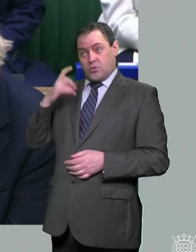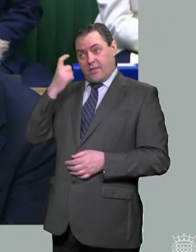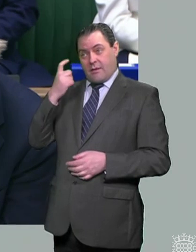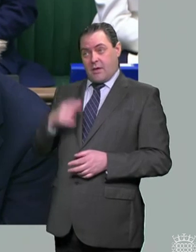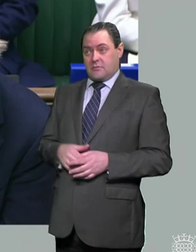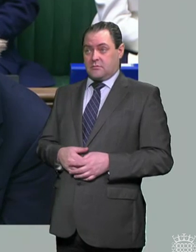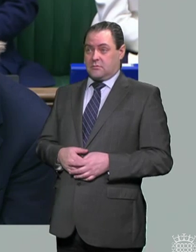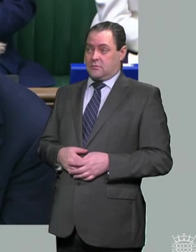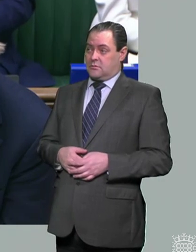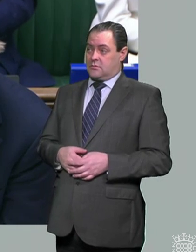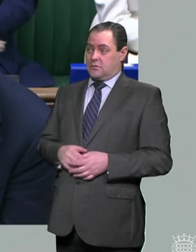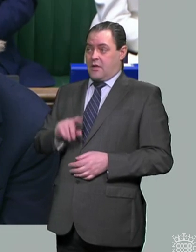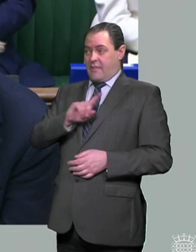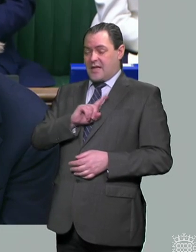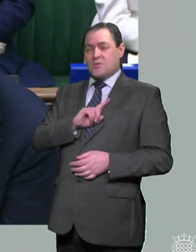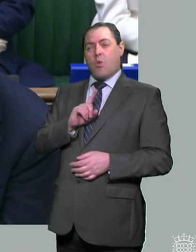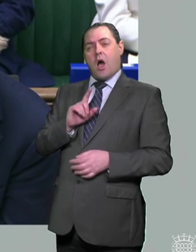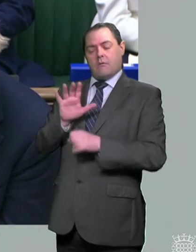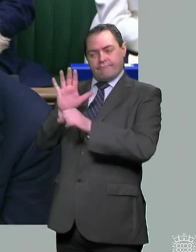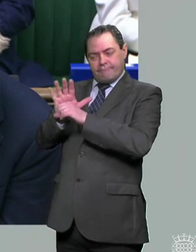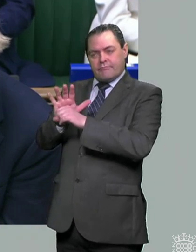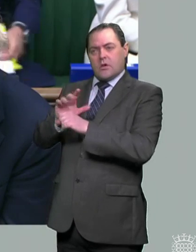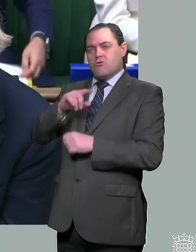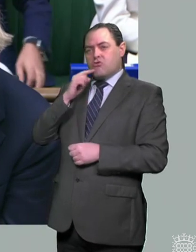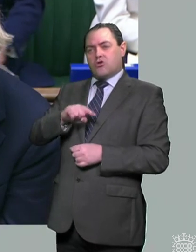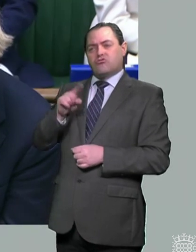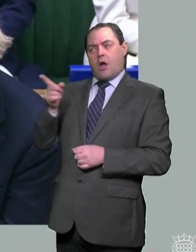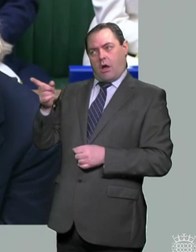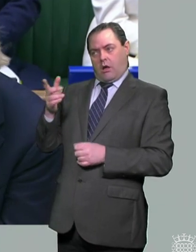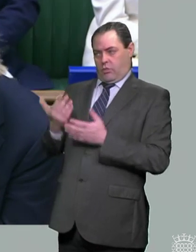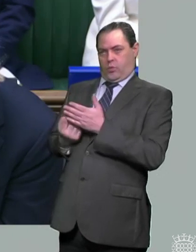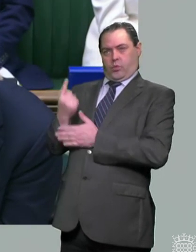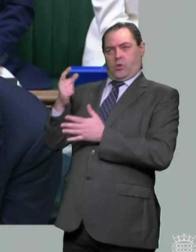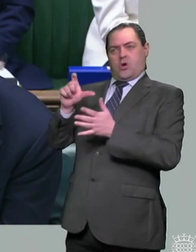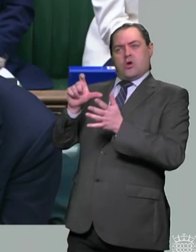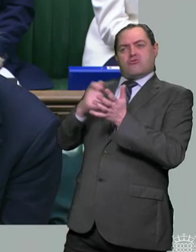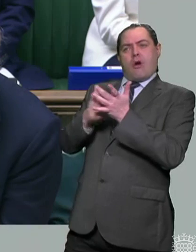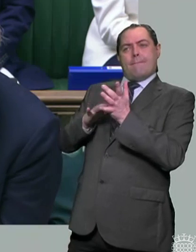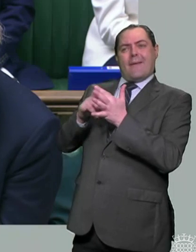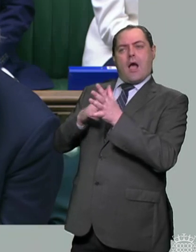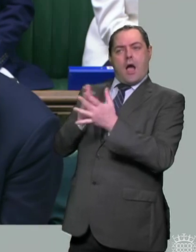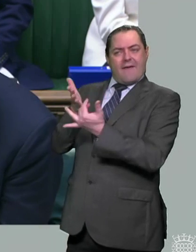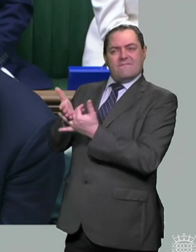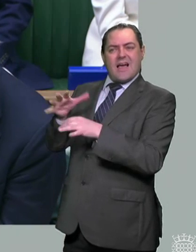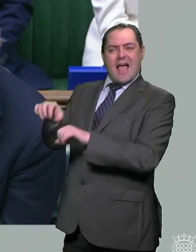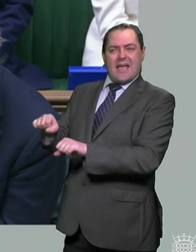That is why we have sanctions on Russia following what it did in Crimea in 2014.